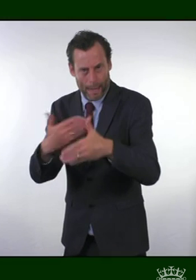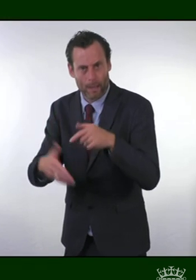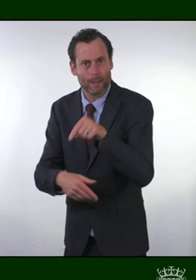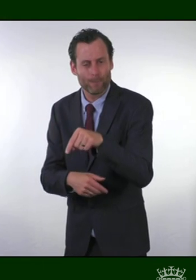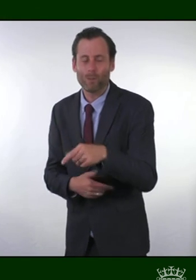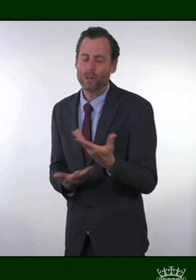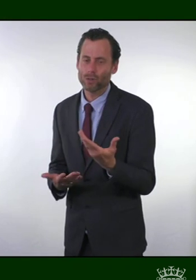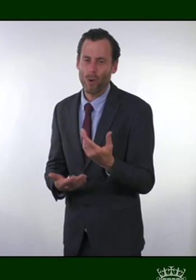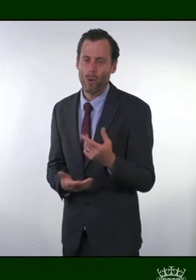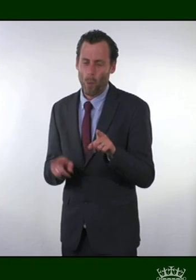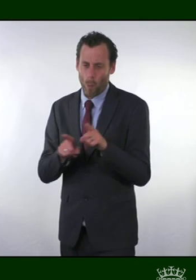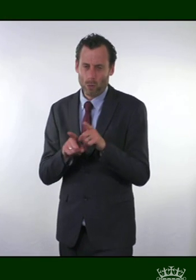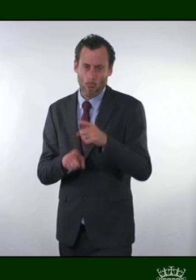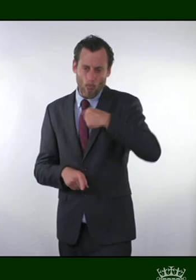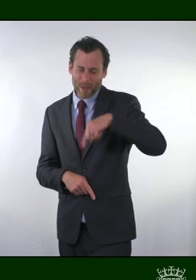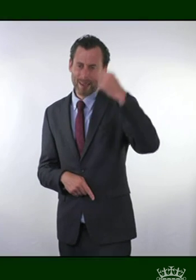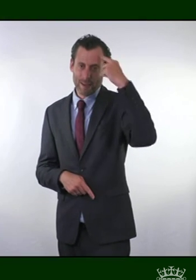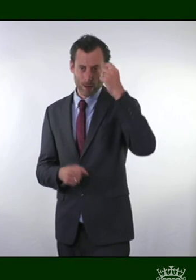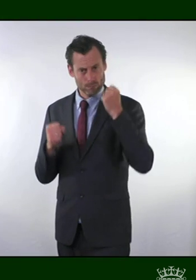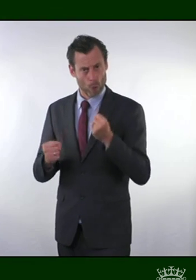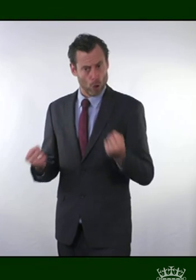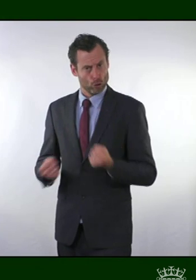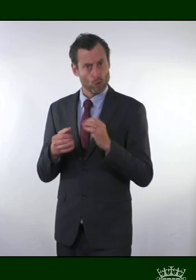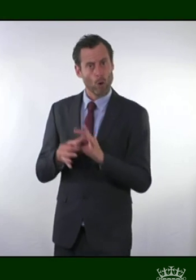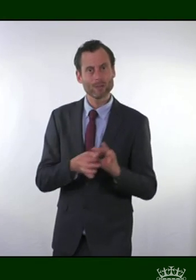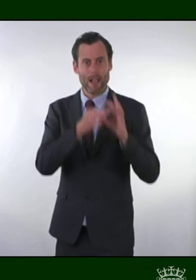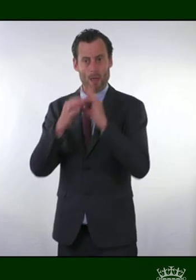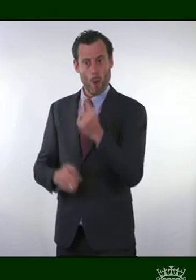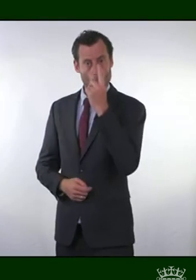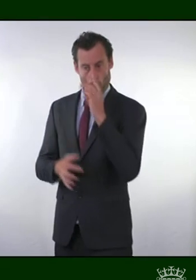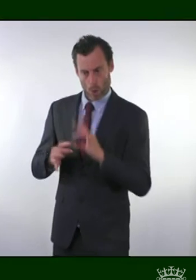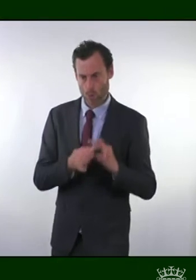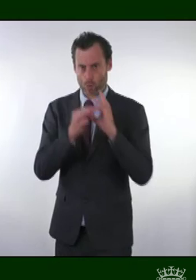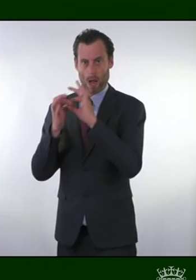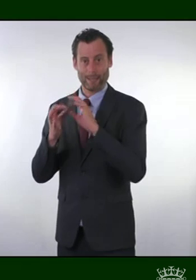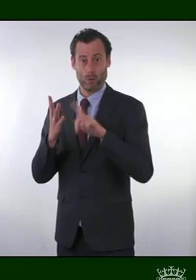That is a reminder to everyone that we are stronger together, one United Kingdom.